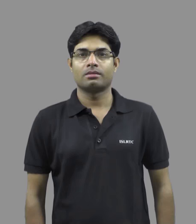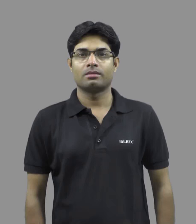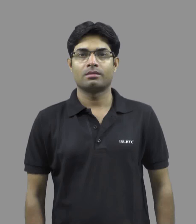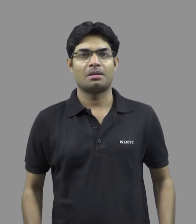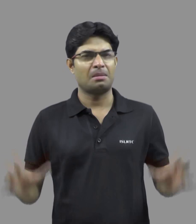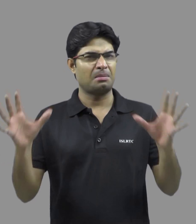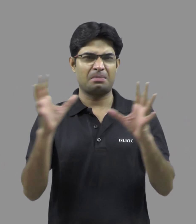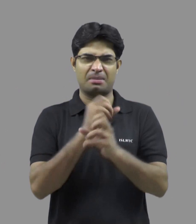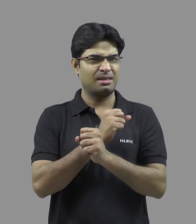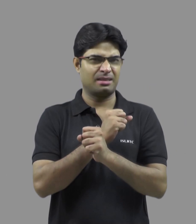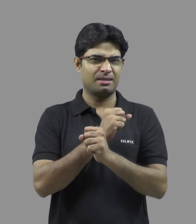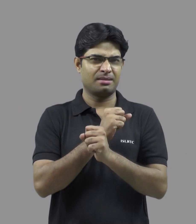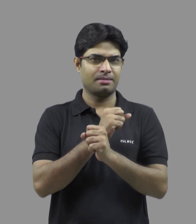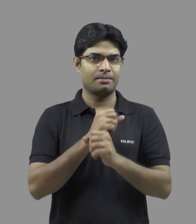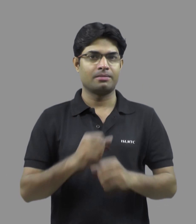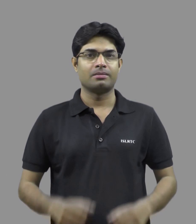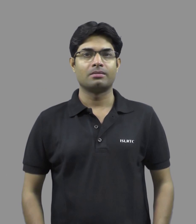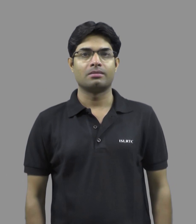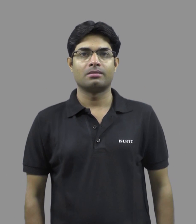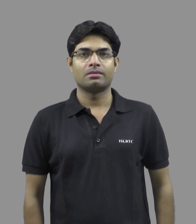Miss Absence Omission